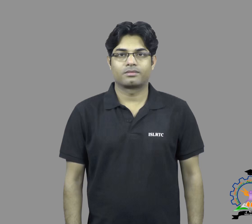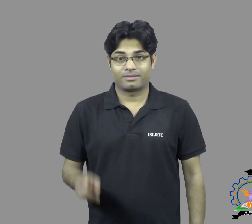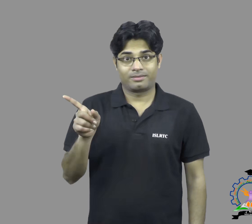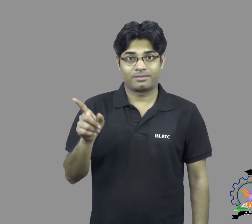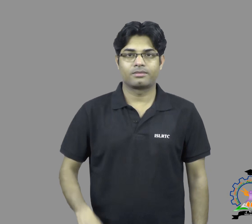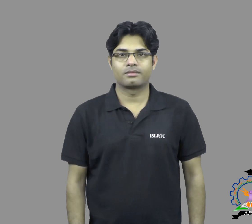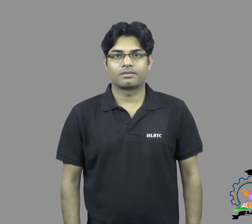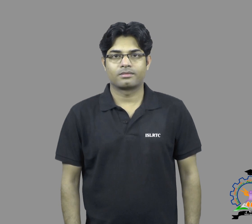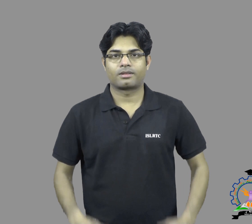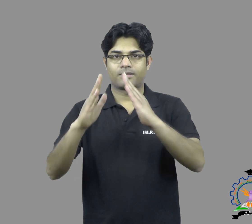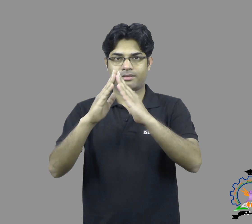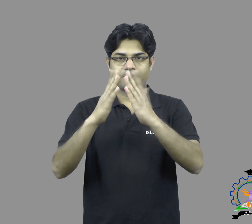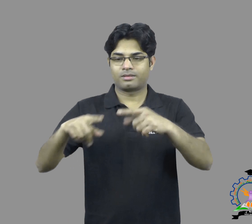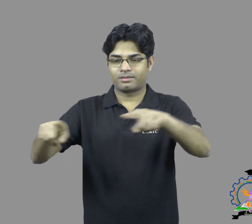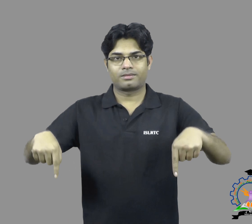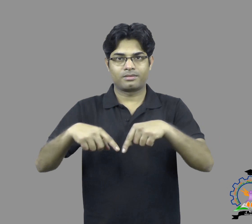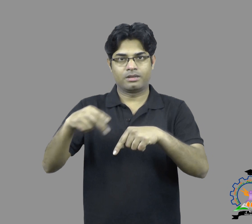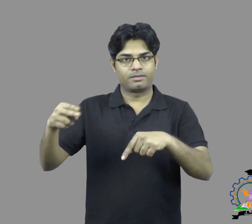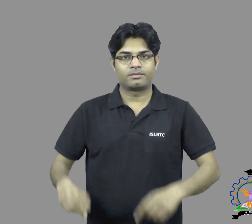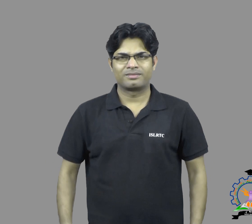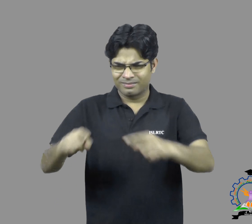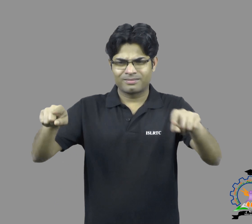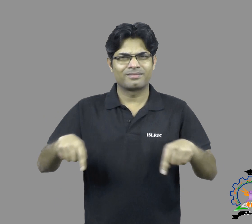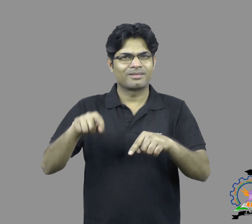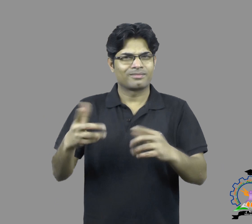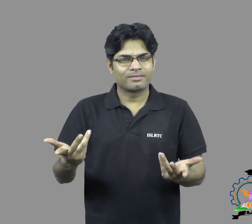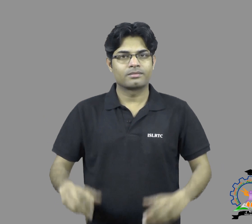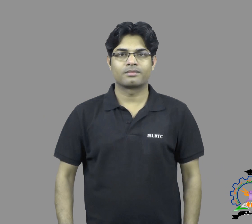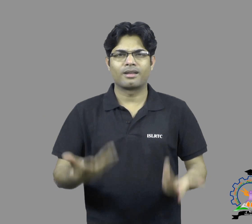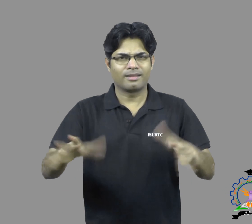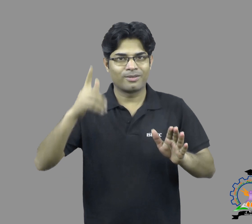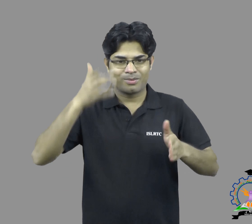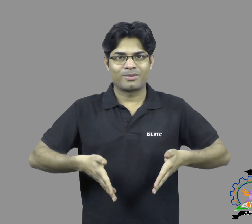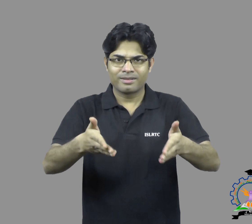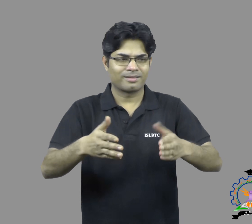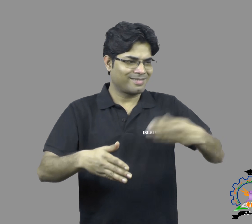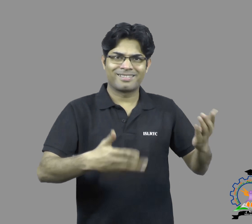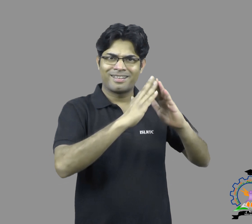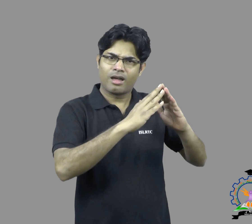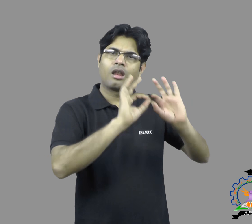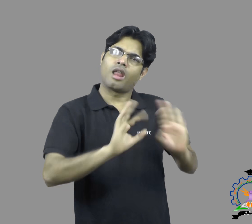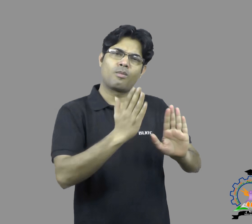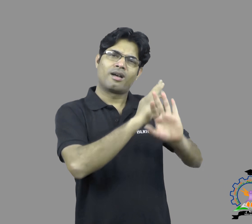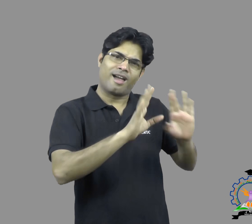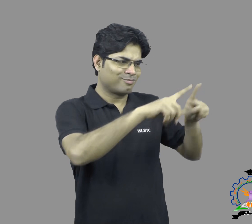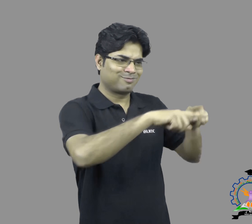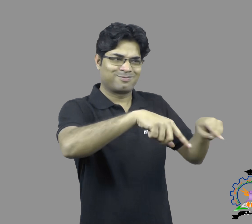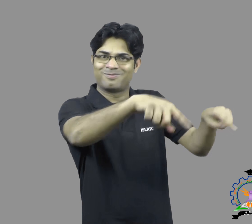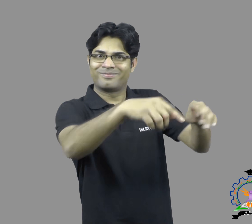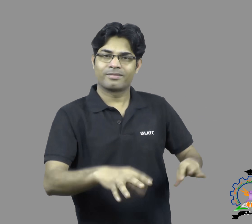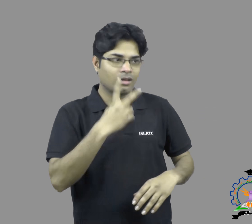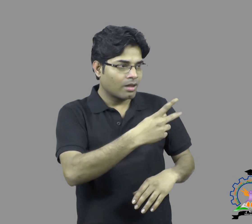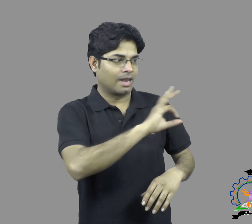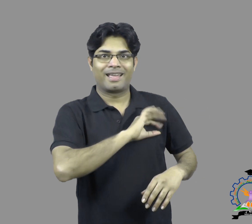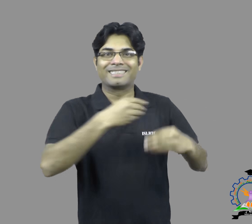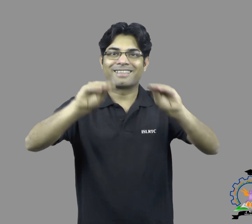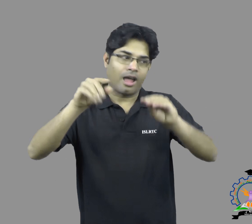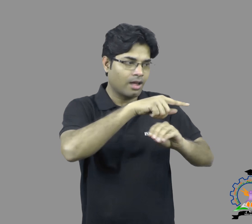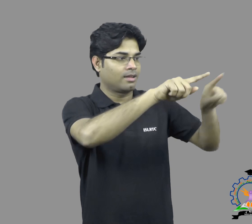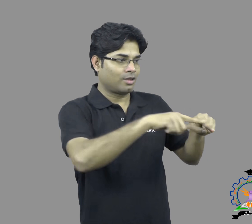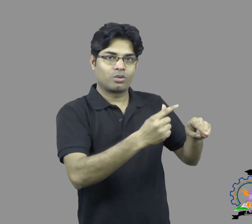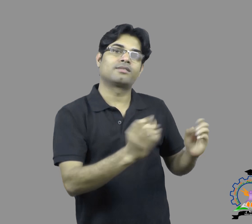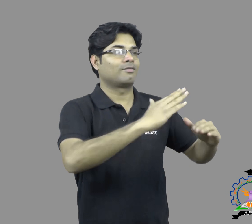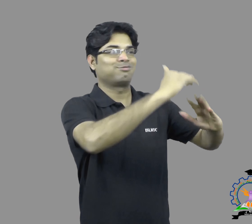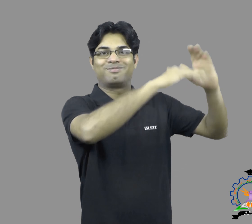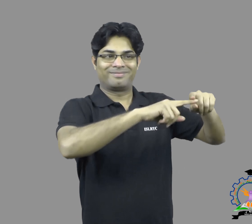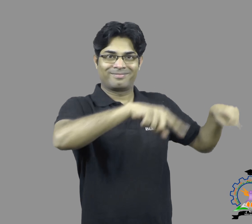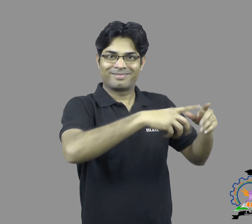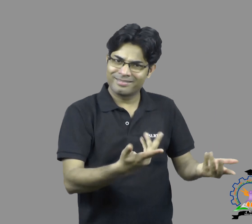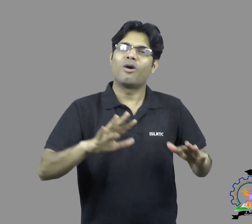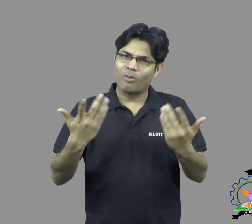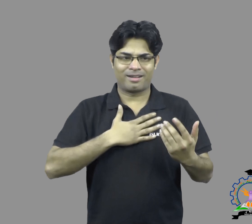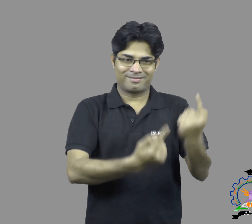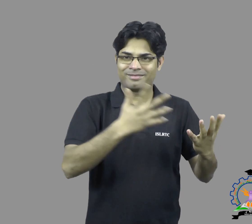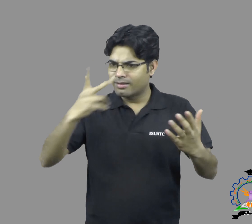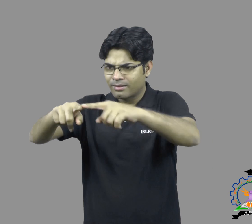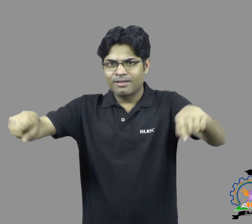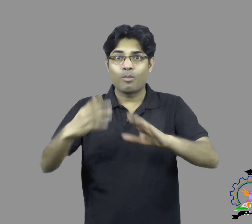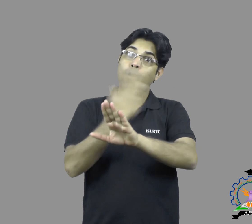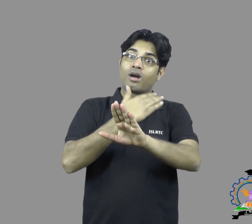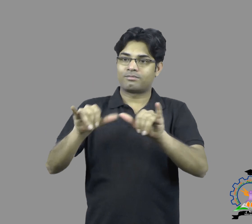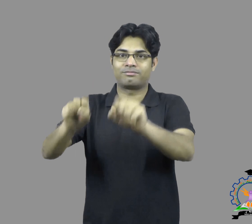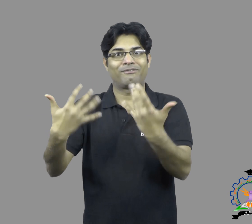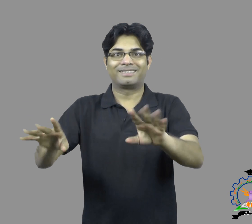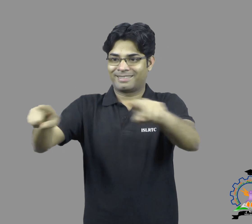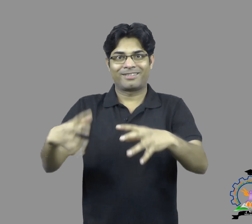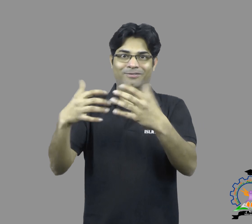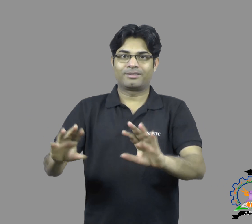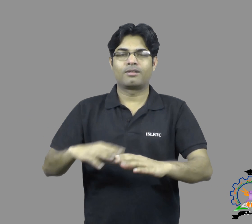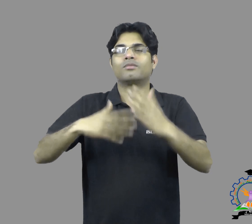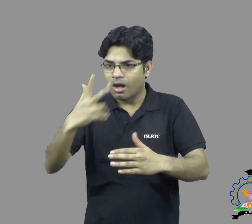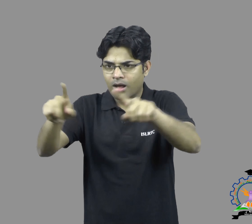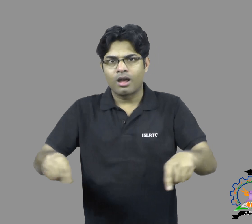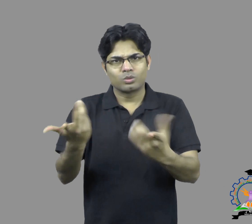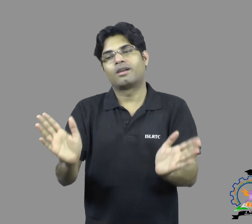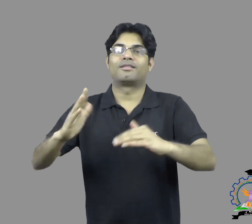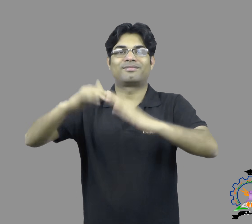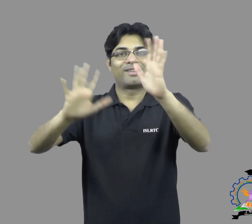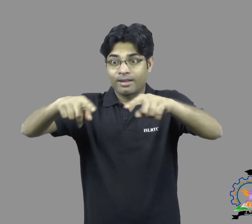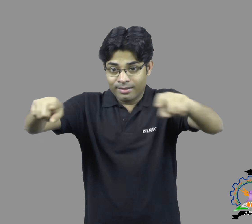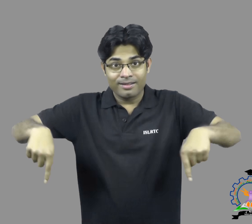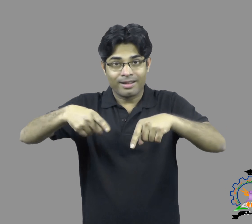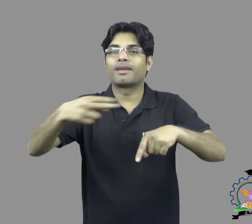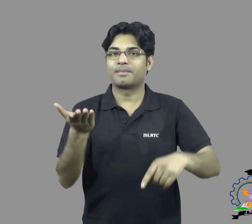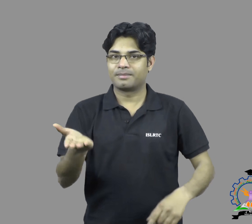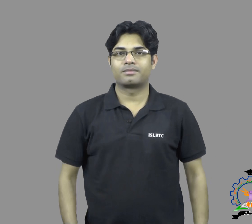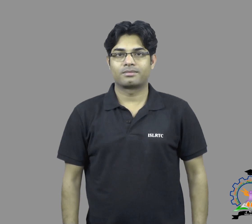Building Site